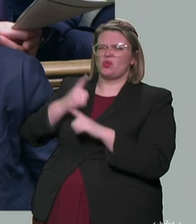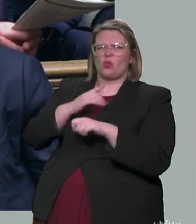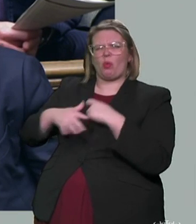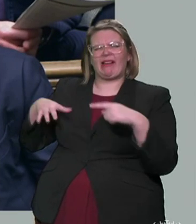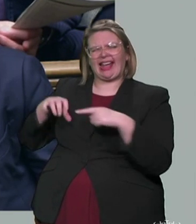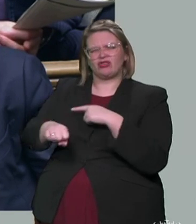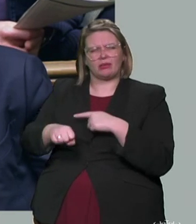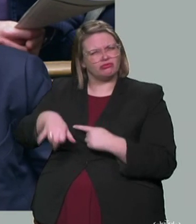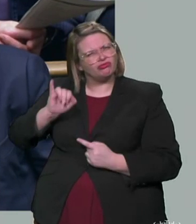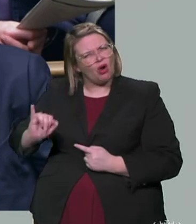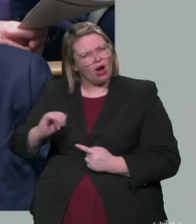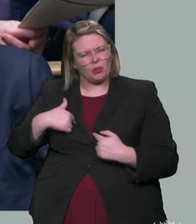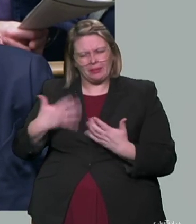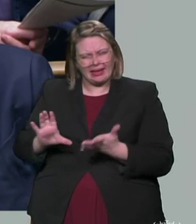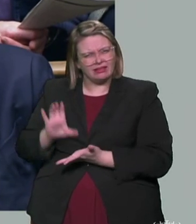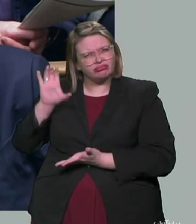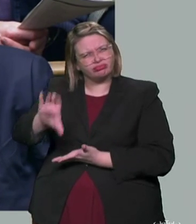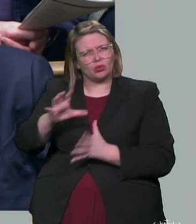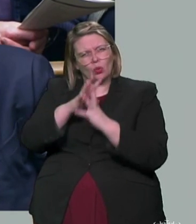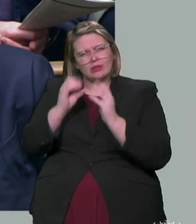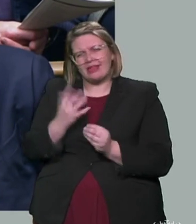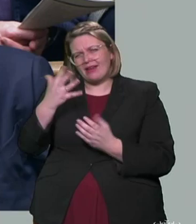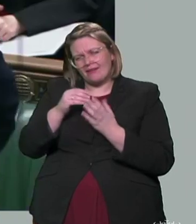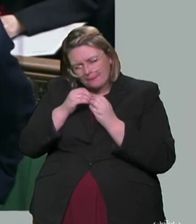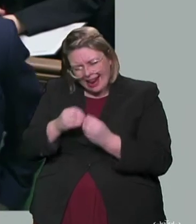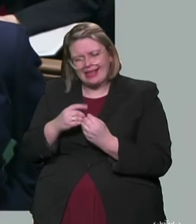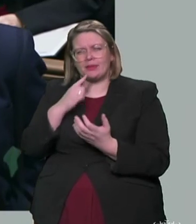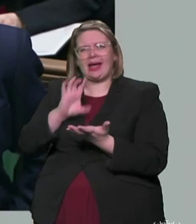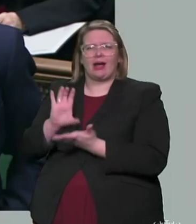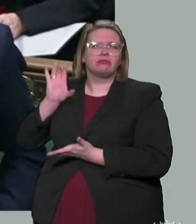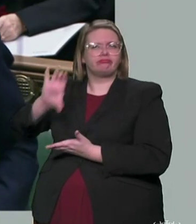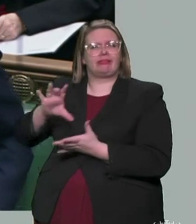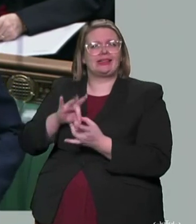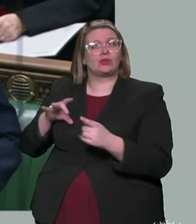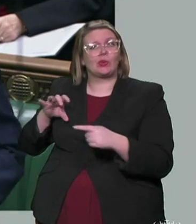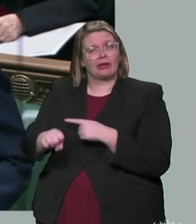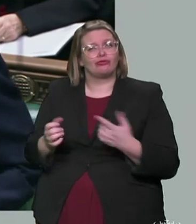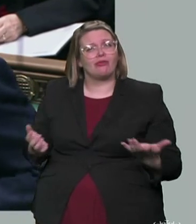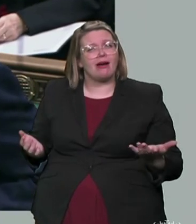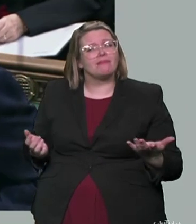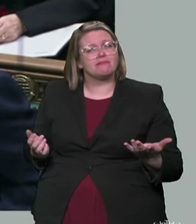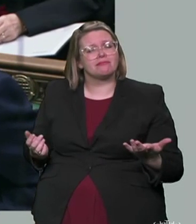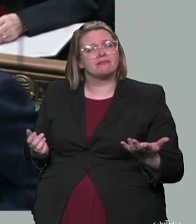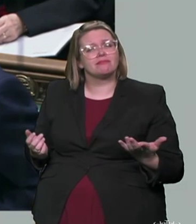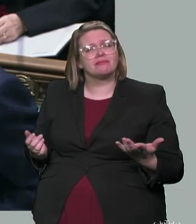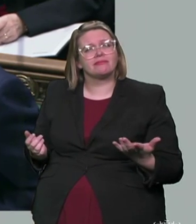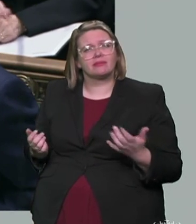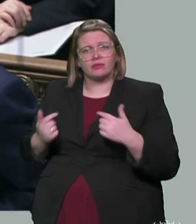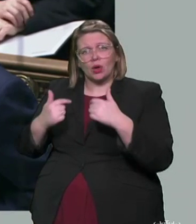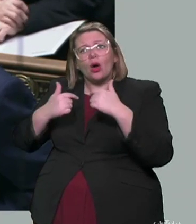We are investing massively in catch-up. We have a £5 billion programme of investment in catch-up.